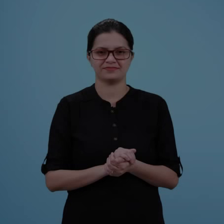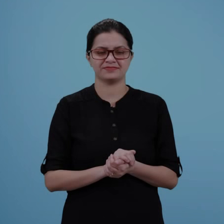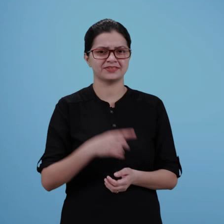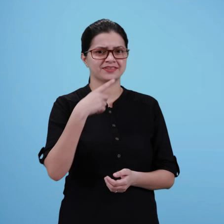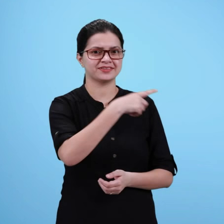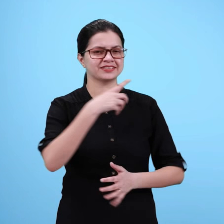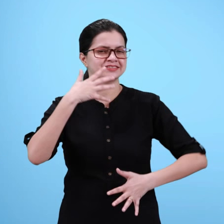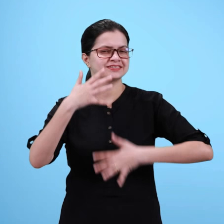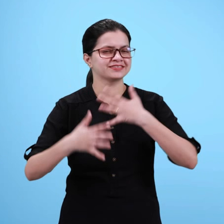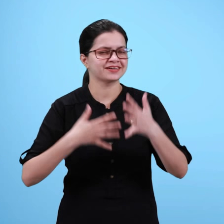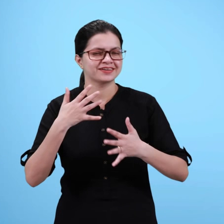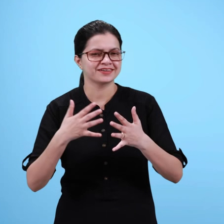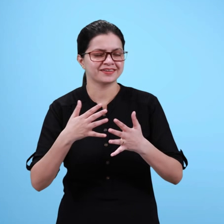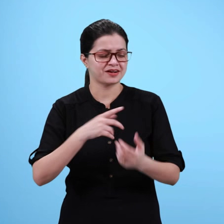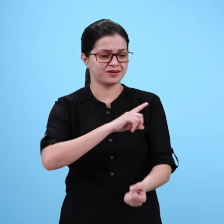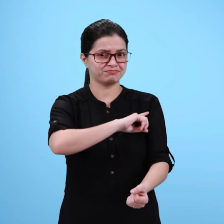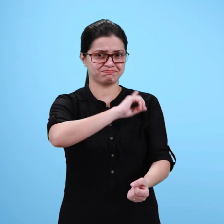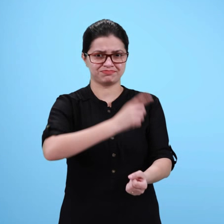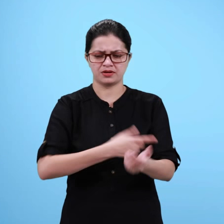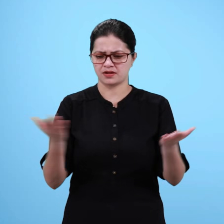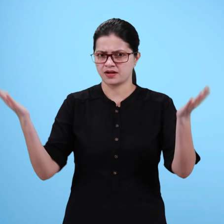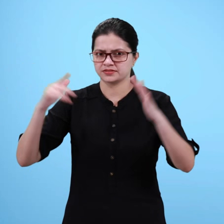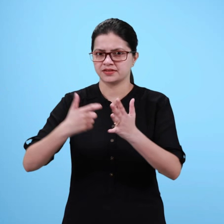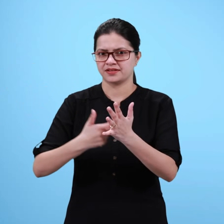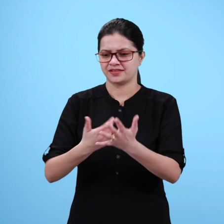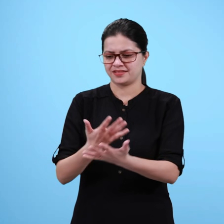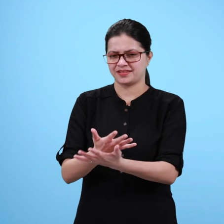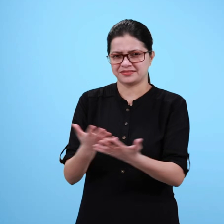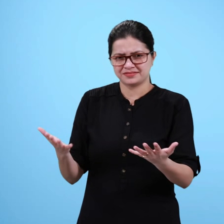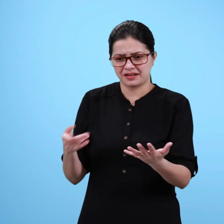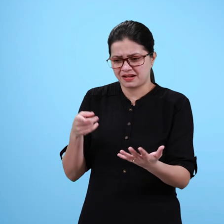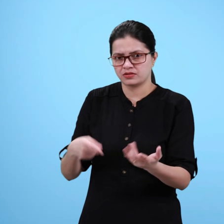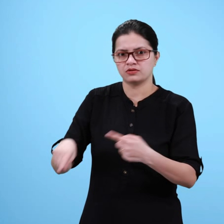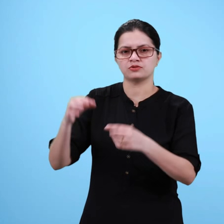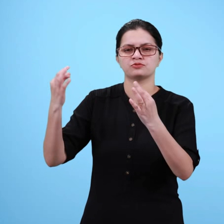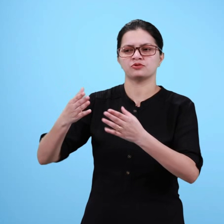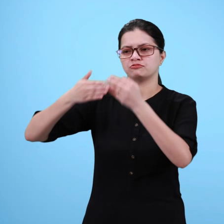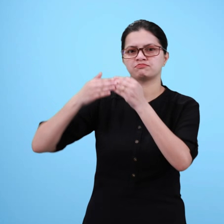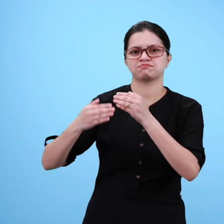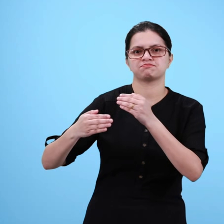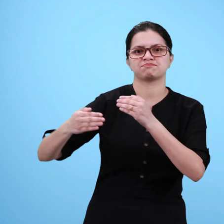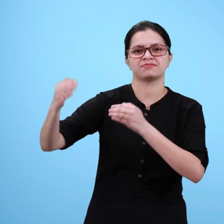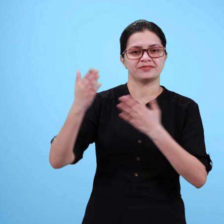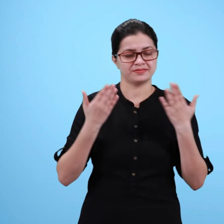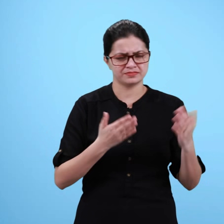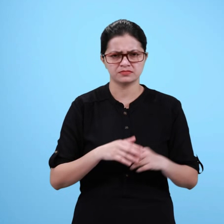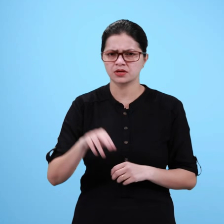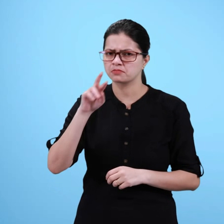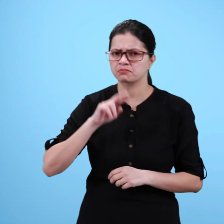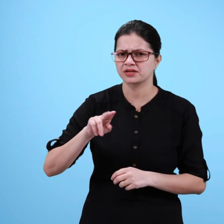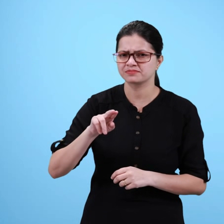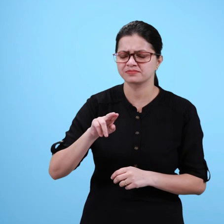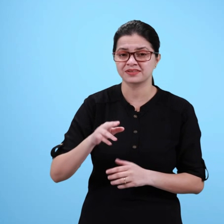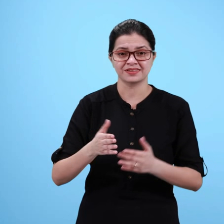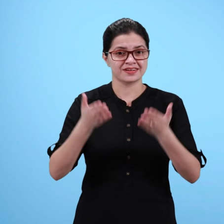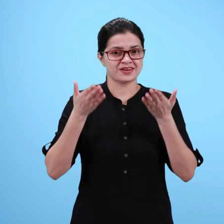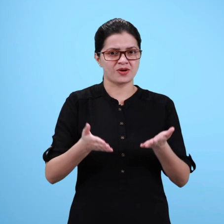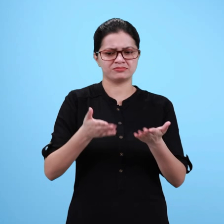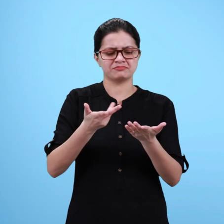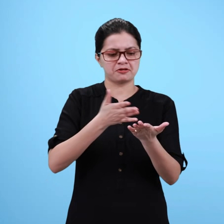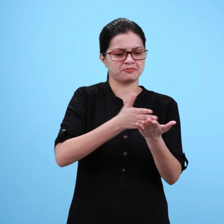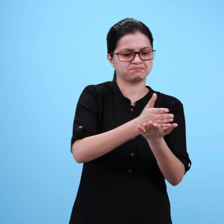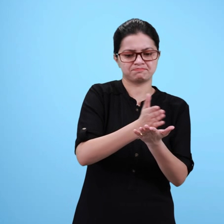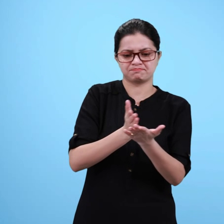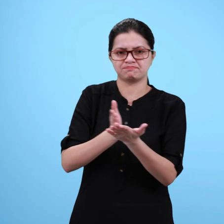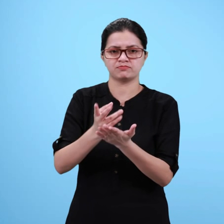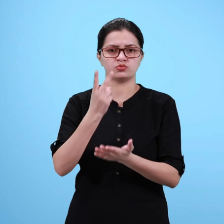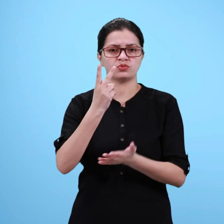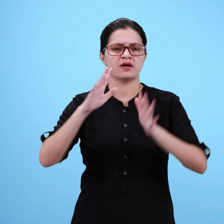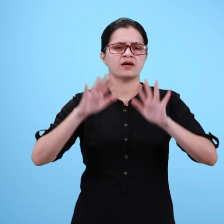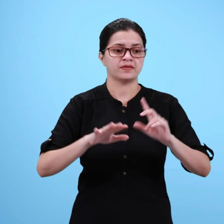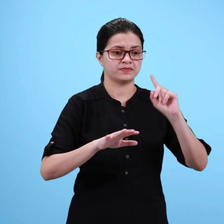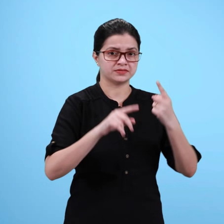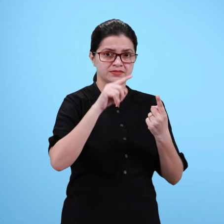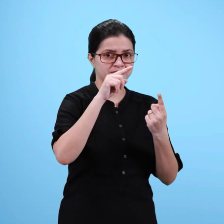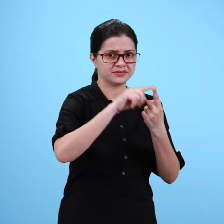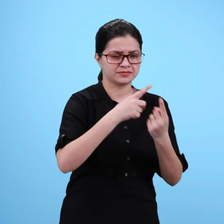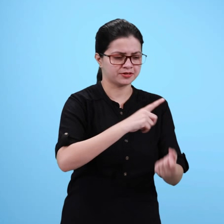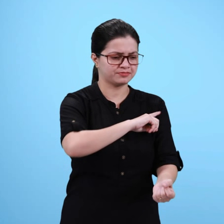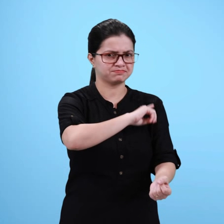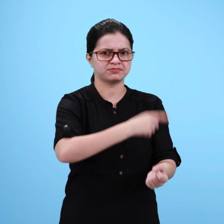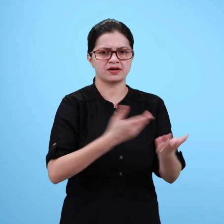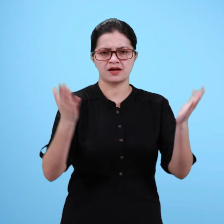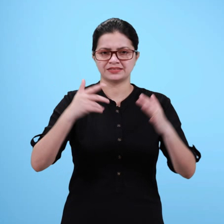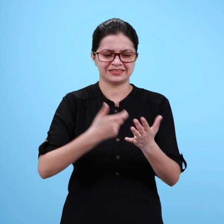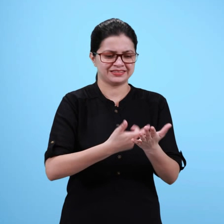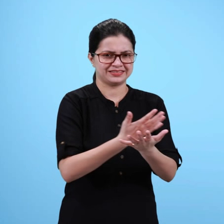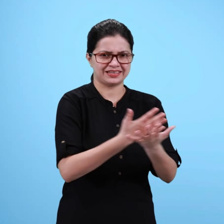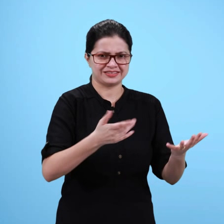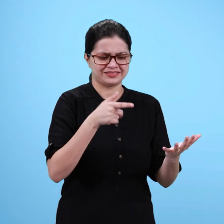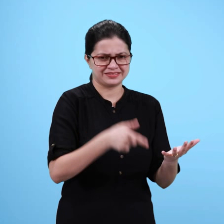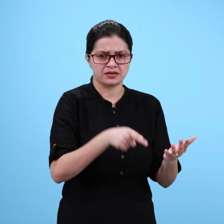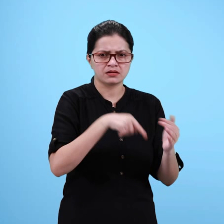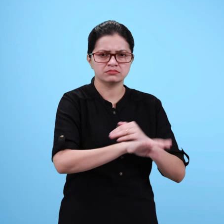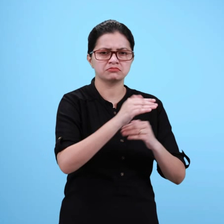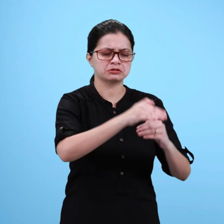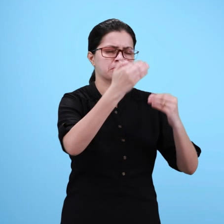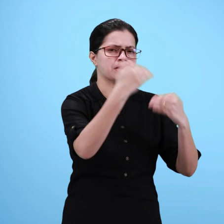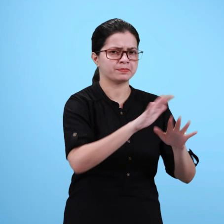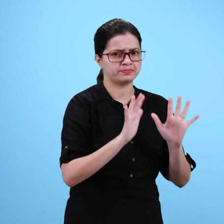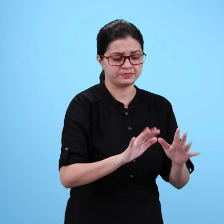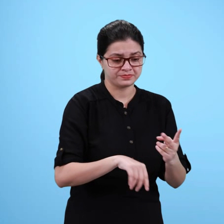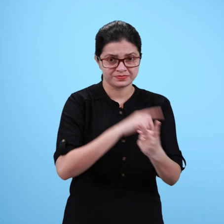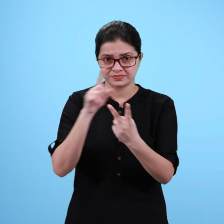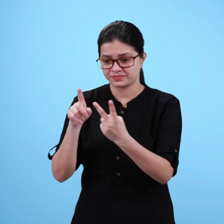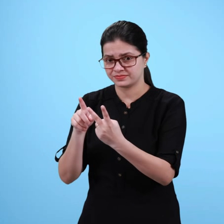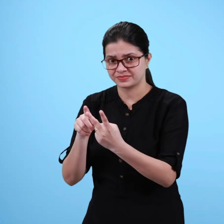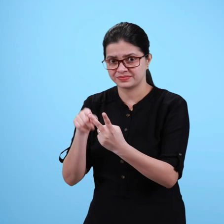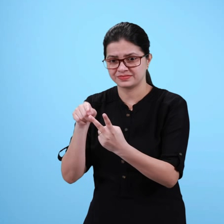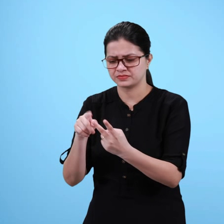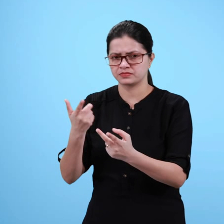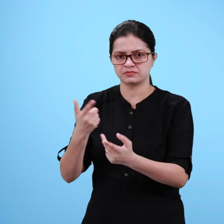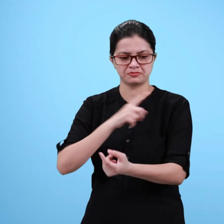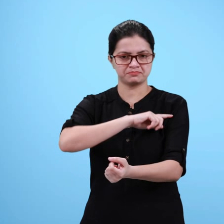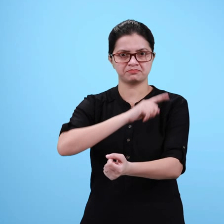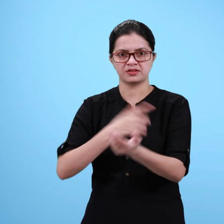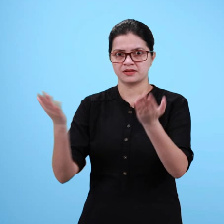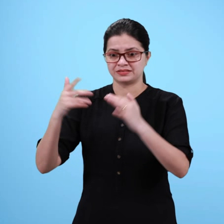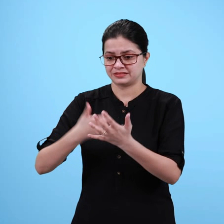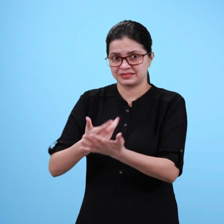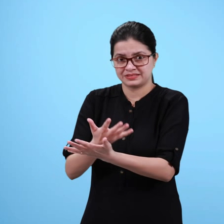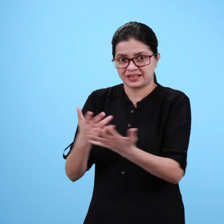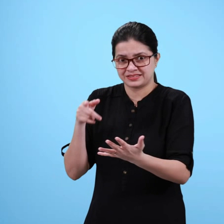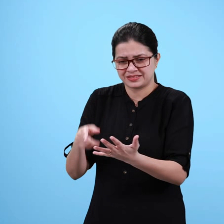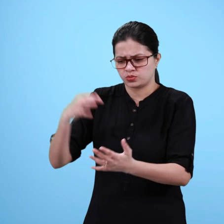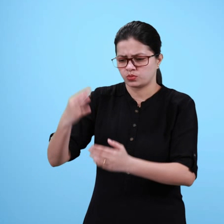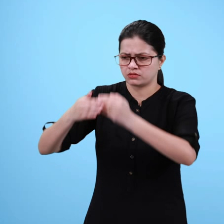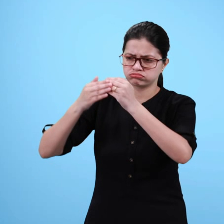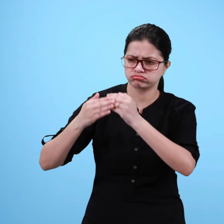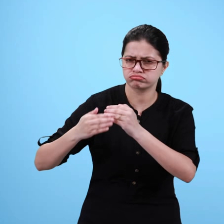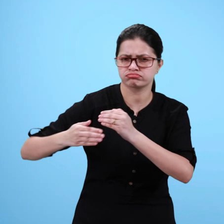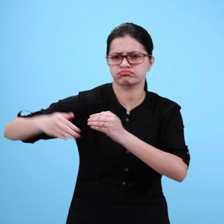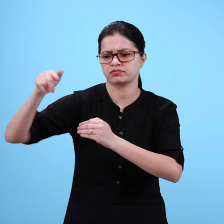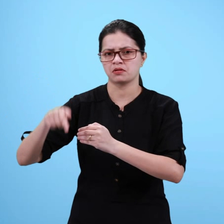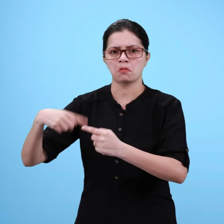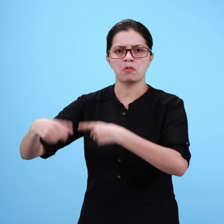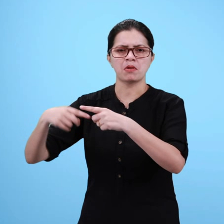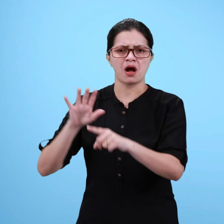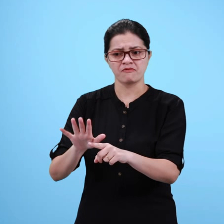Non-Conventional Sources (of energy) This sign refers to non-conventional sources of energy. Sources of energy can be conventional or non-conventional. Non-conventional sources of energy are those which have started being used in the last few years